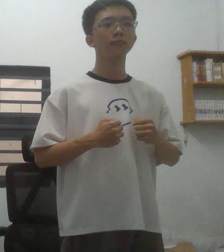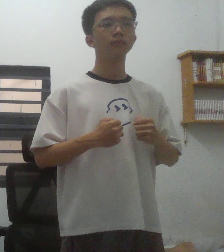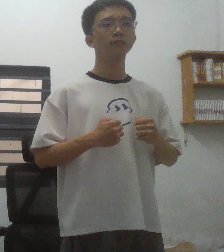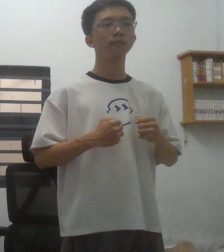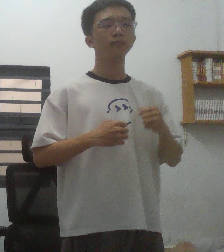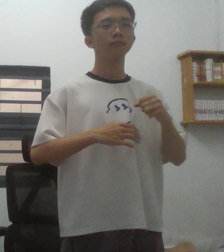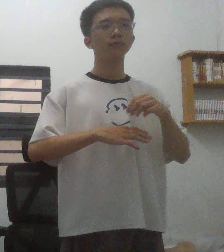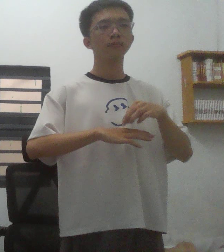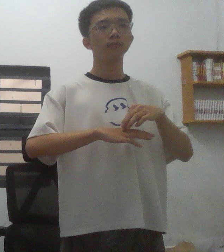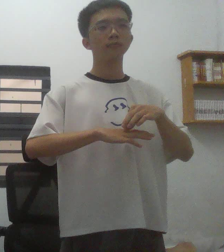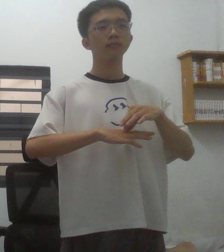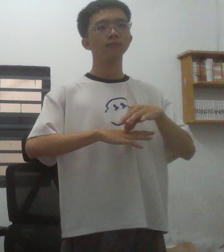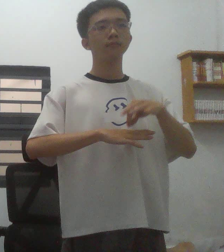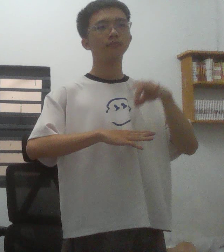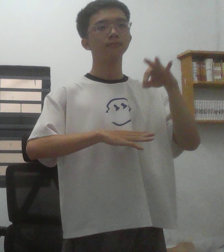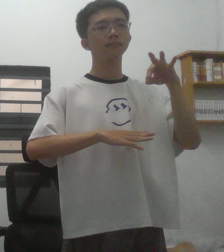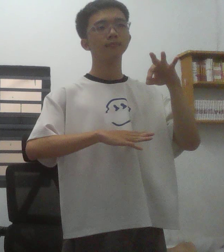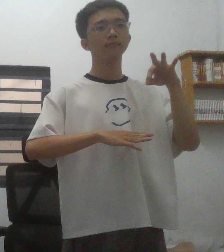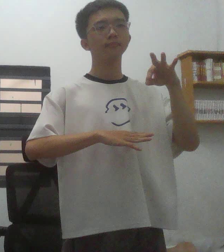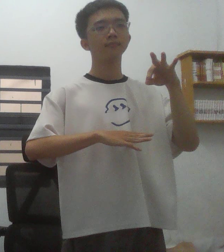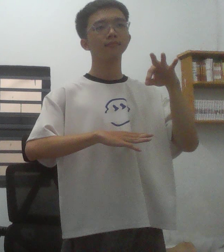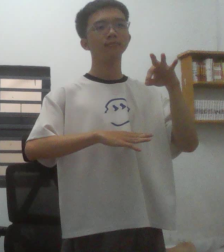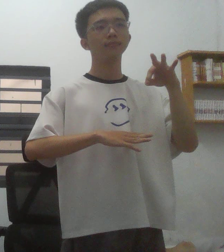tuan